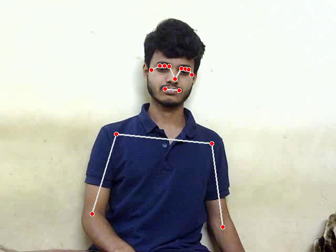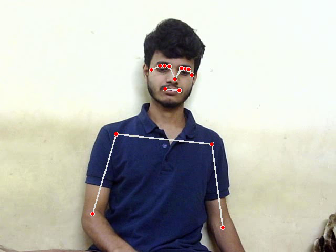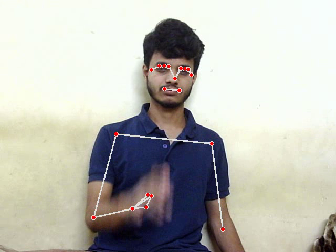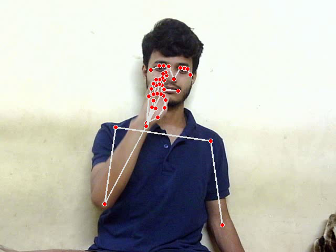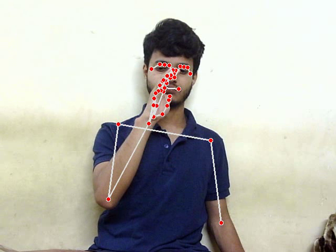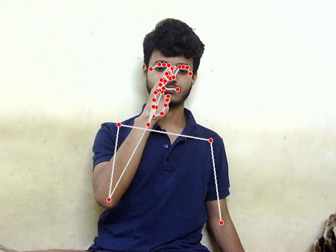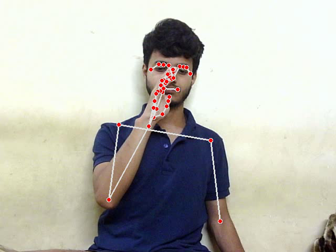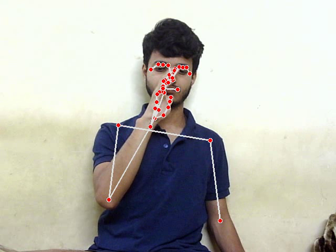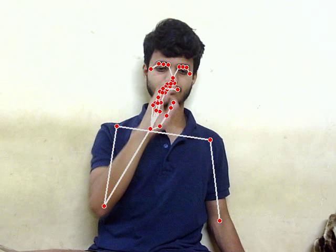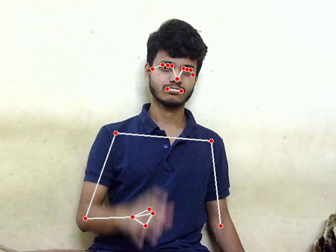mother